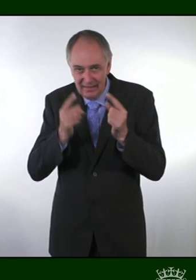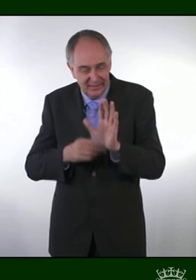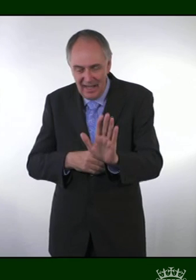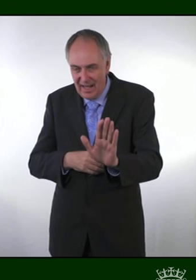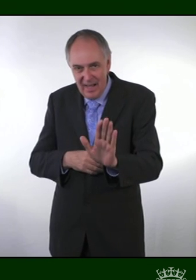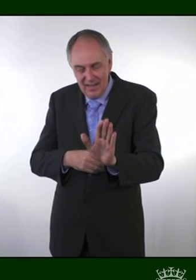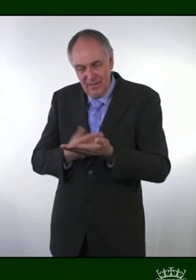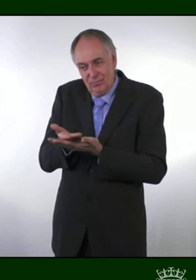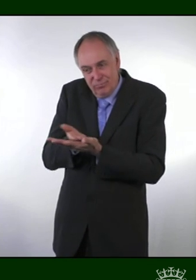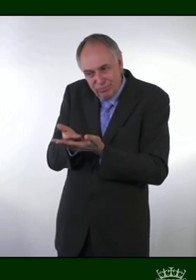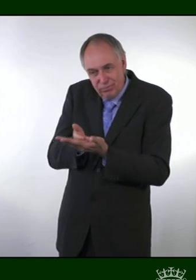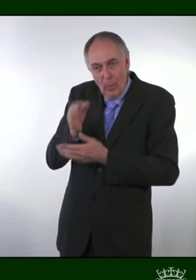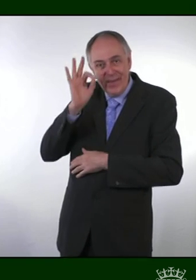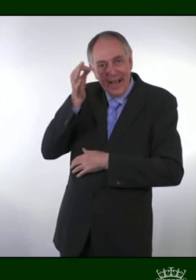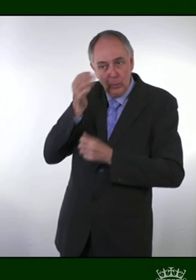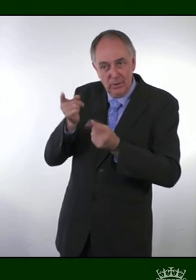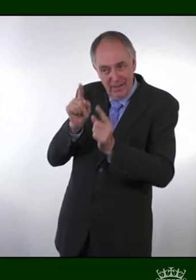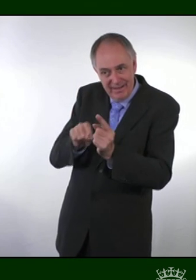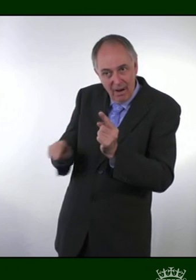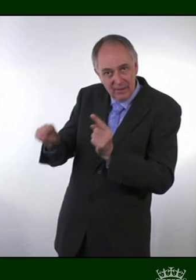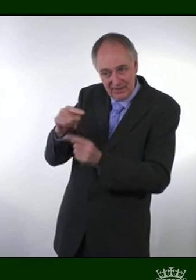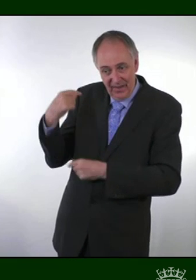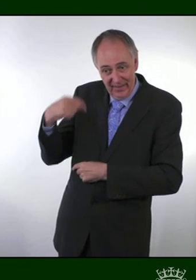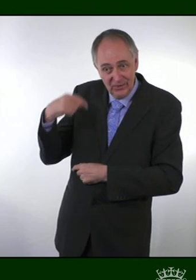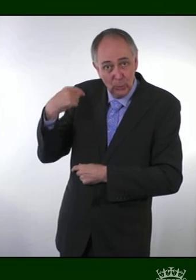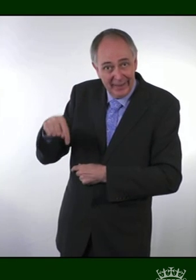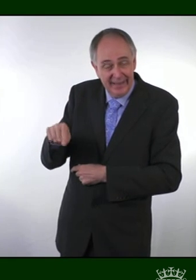I spoke with council leaders from across the country this week.